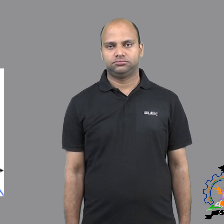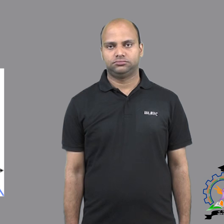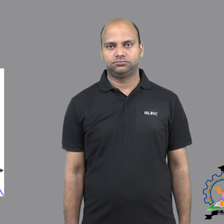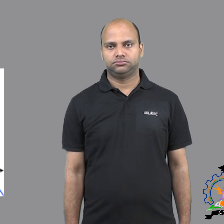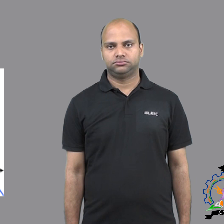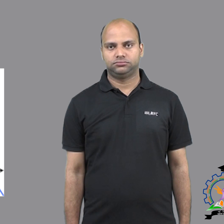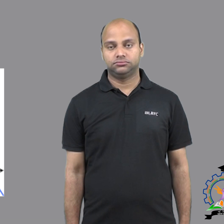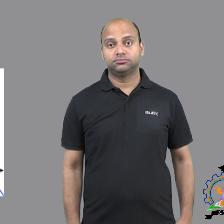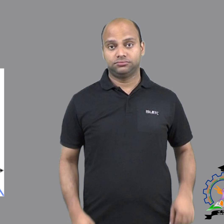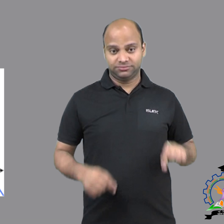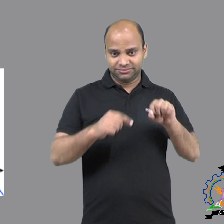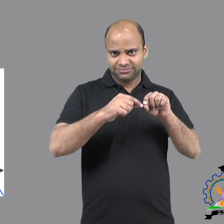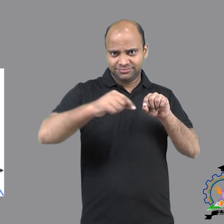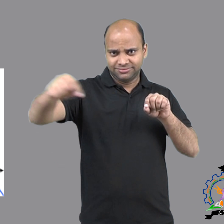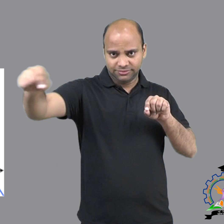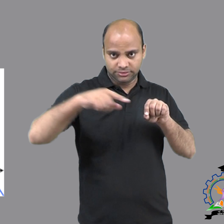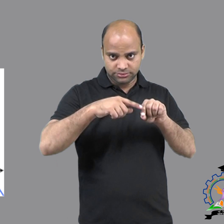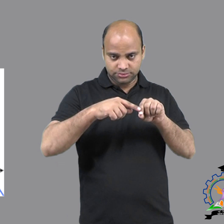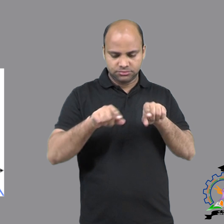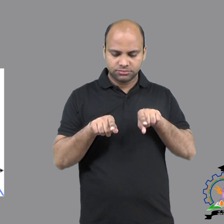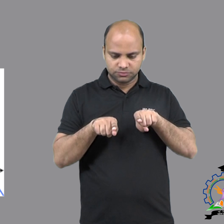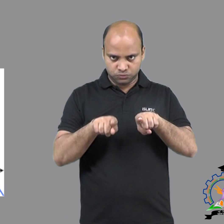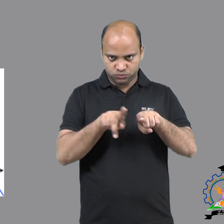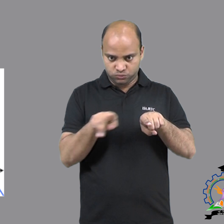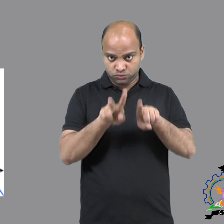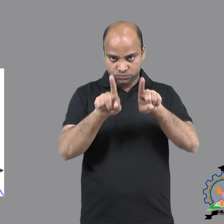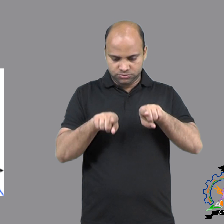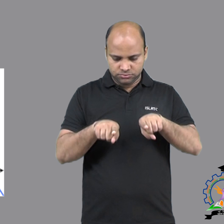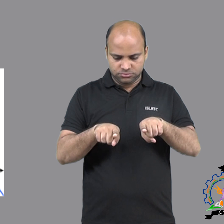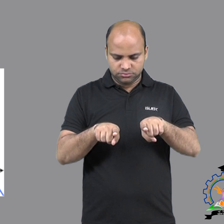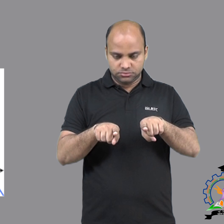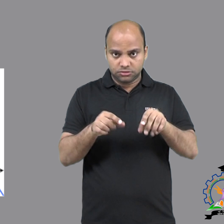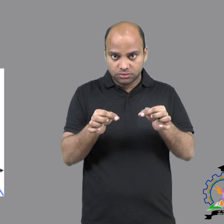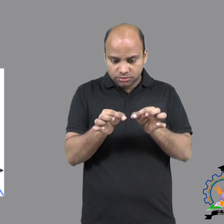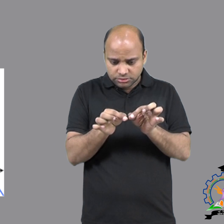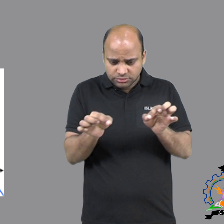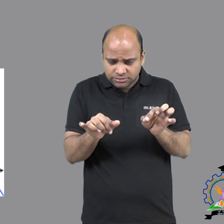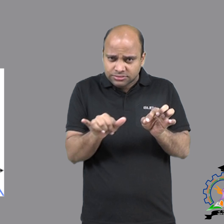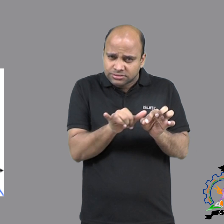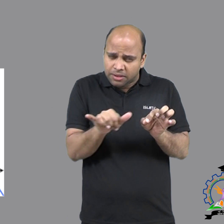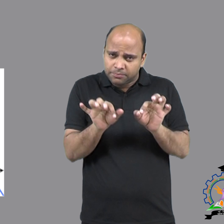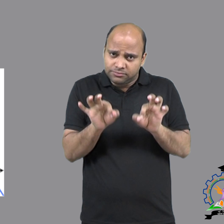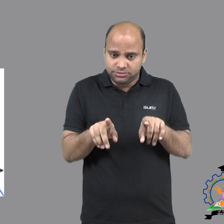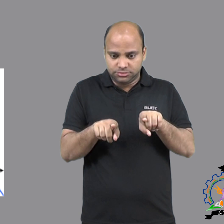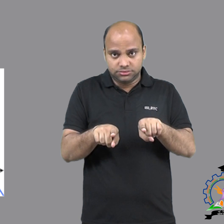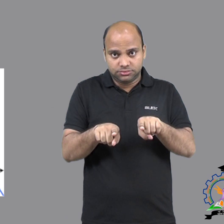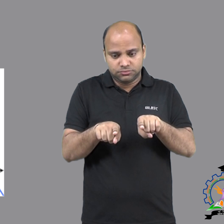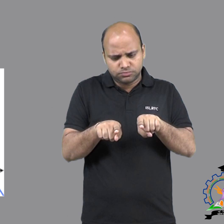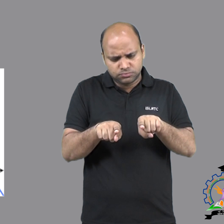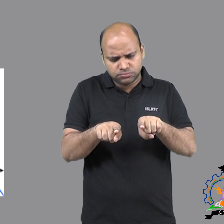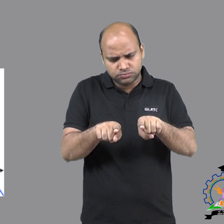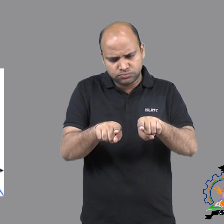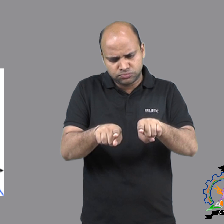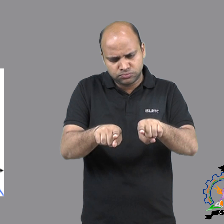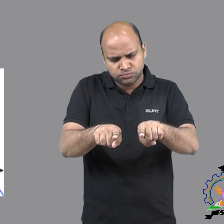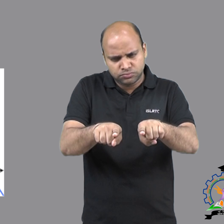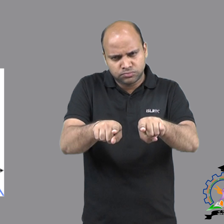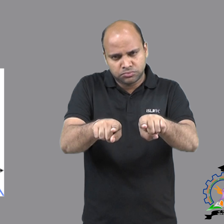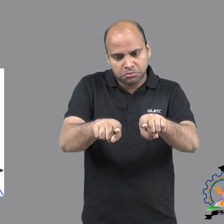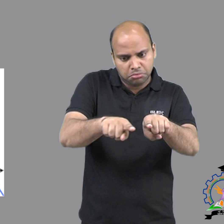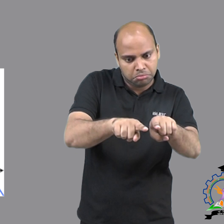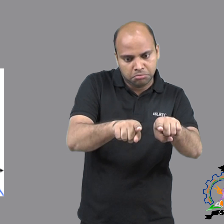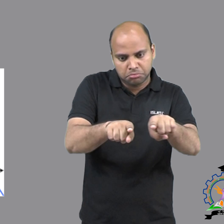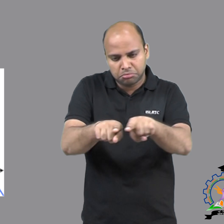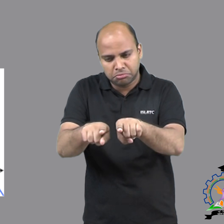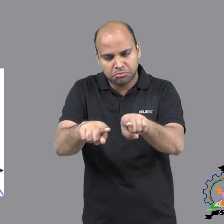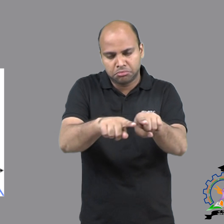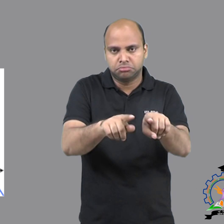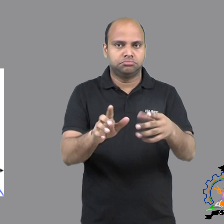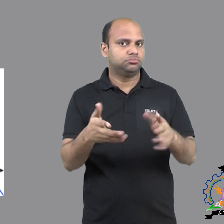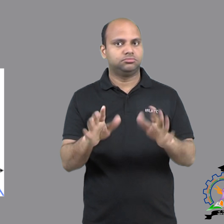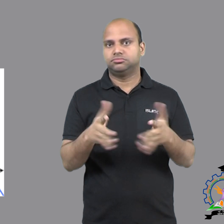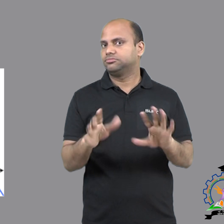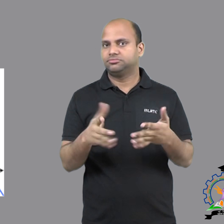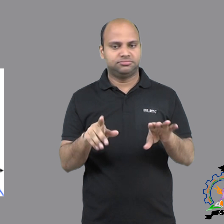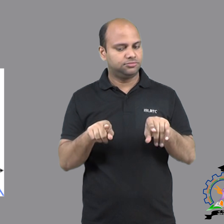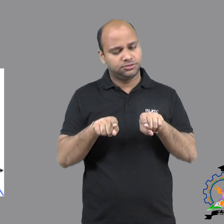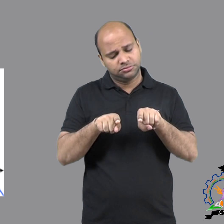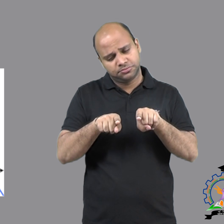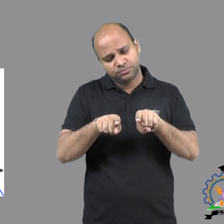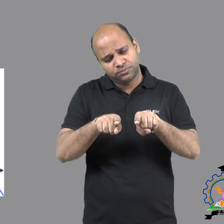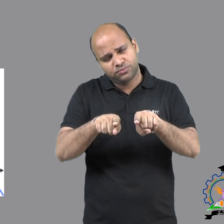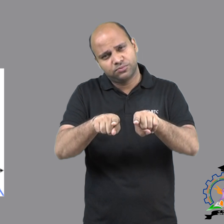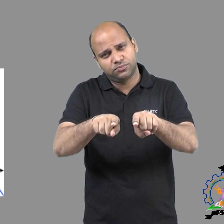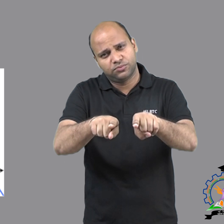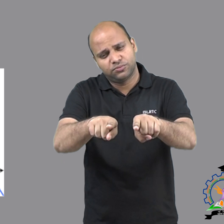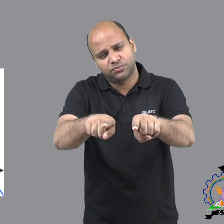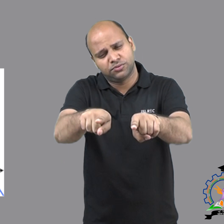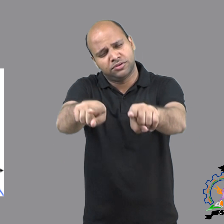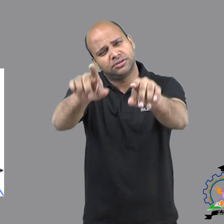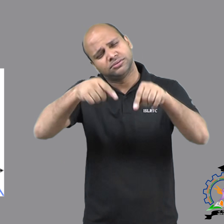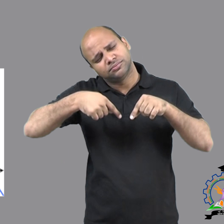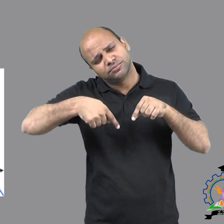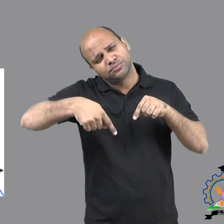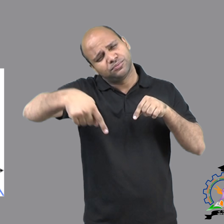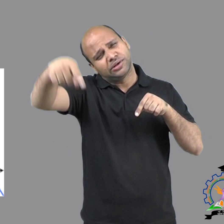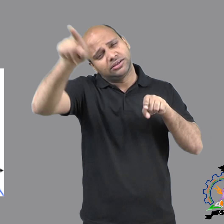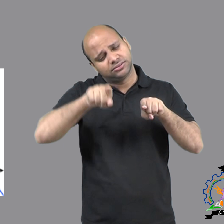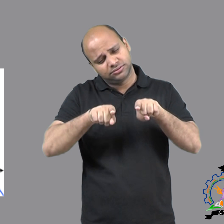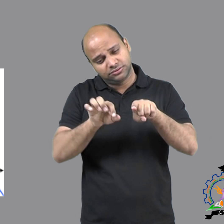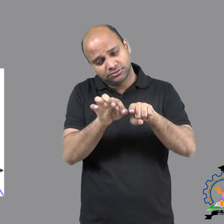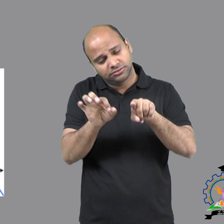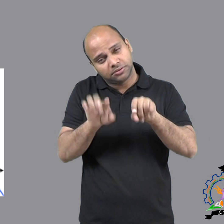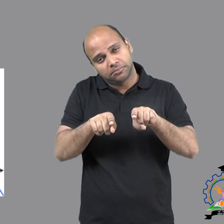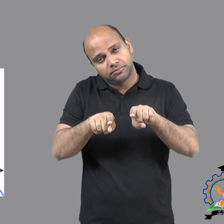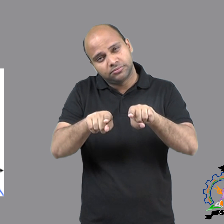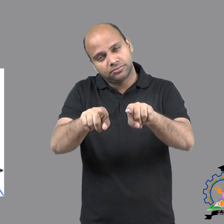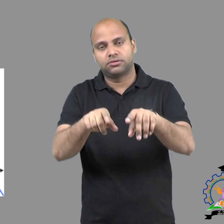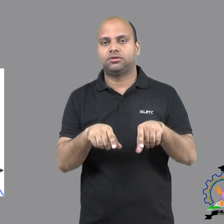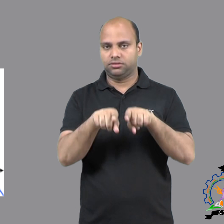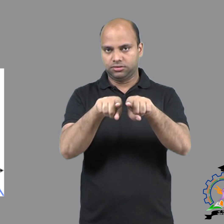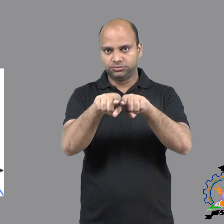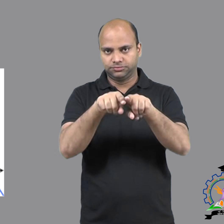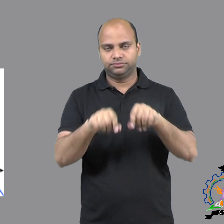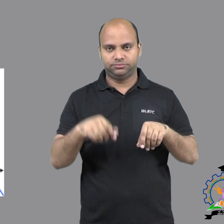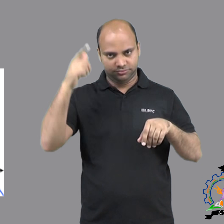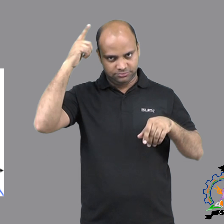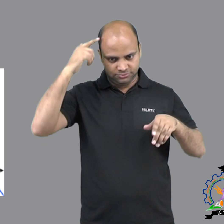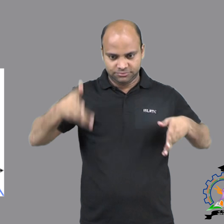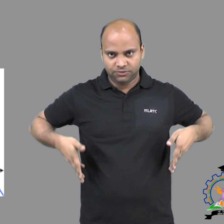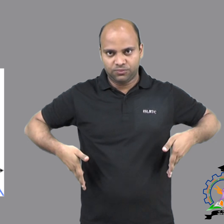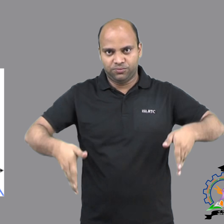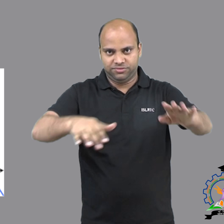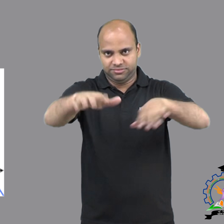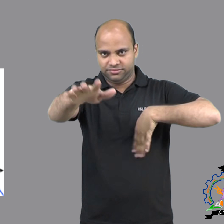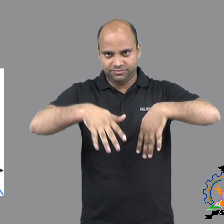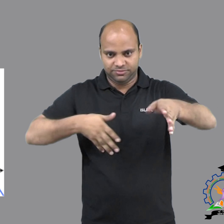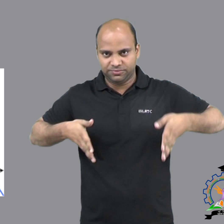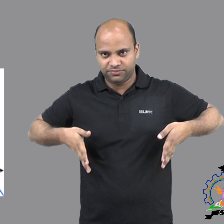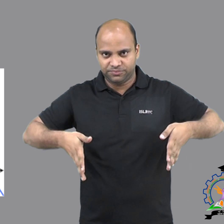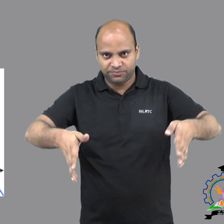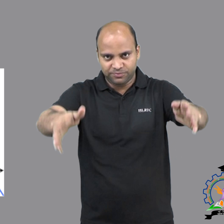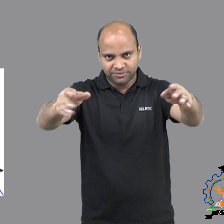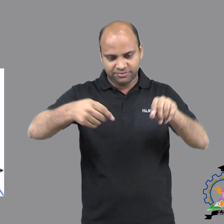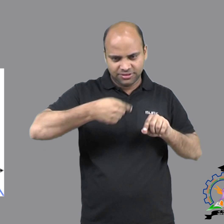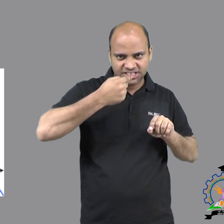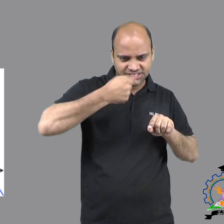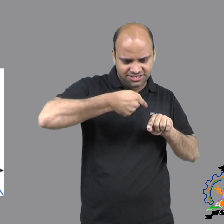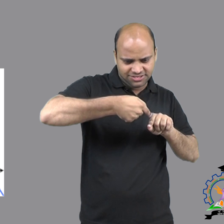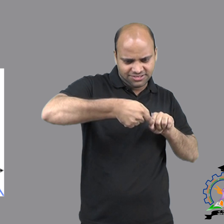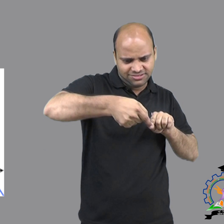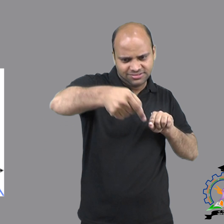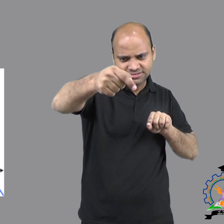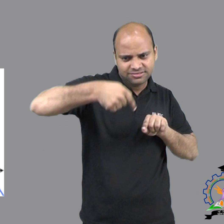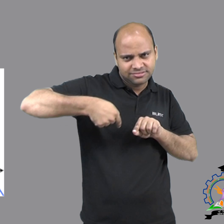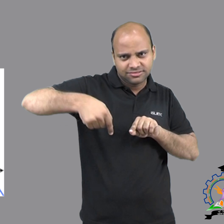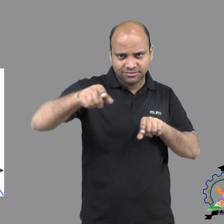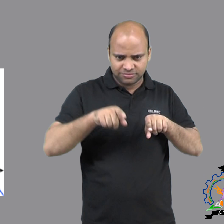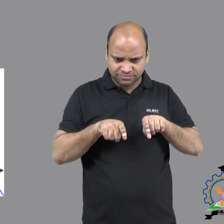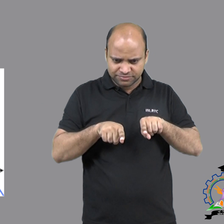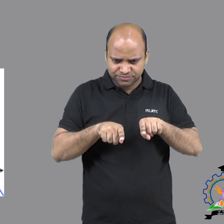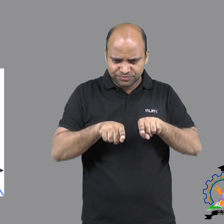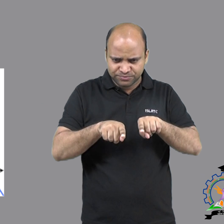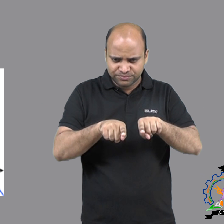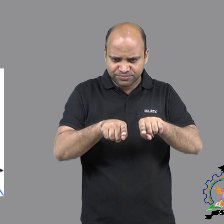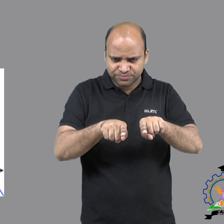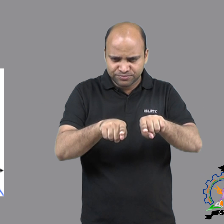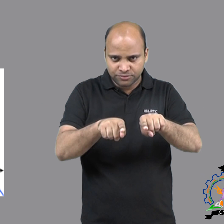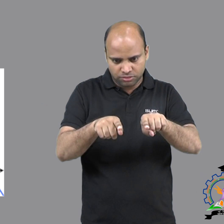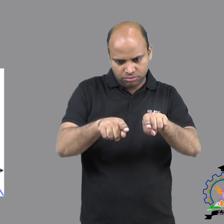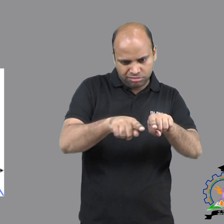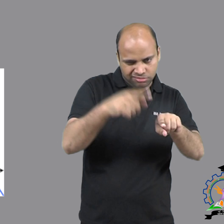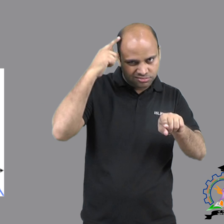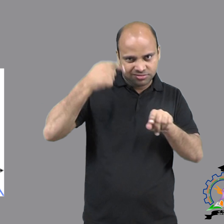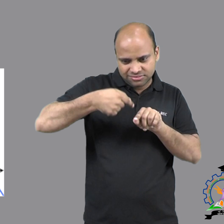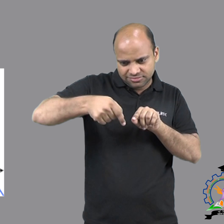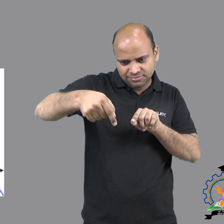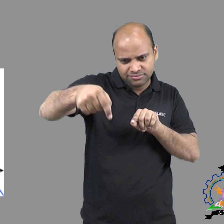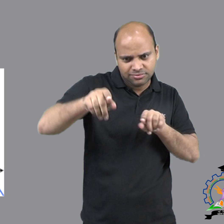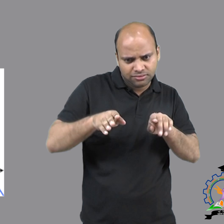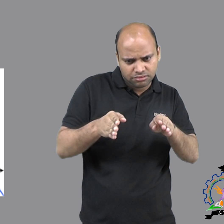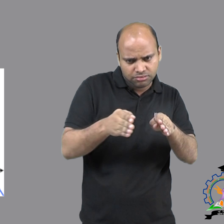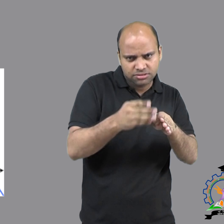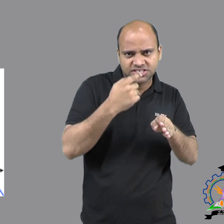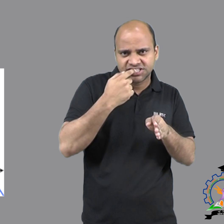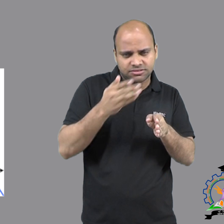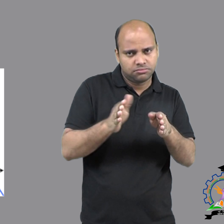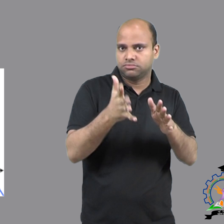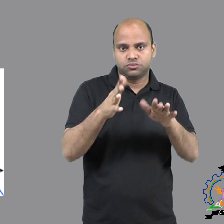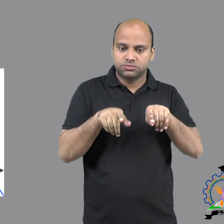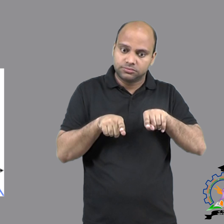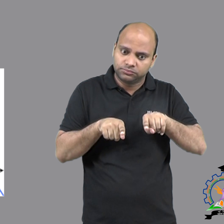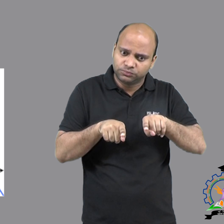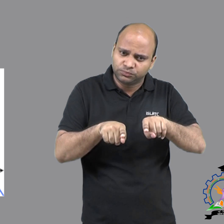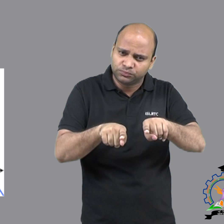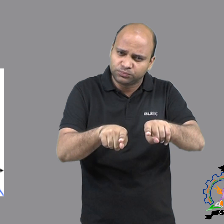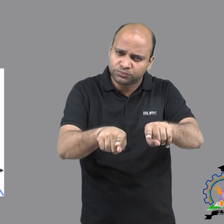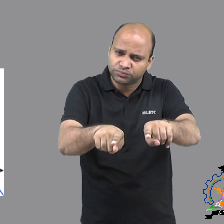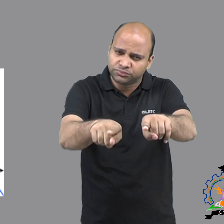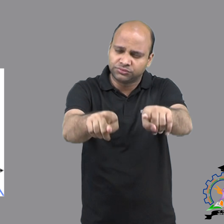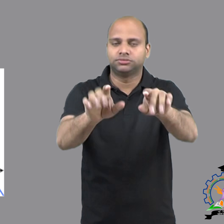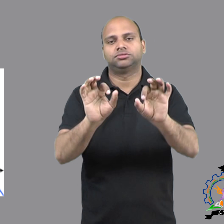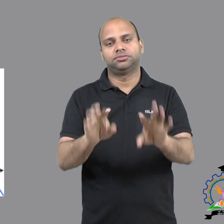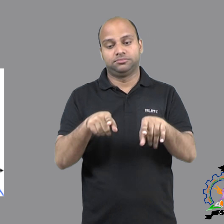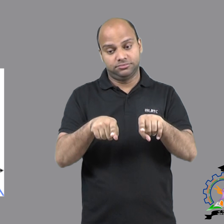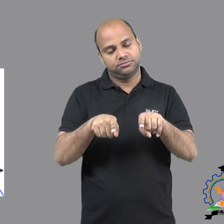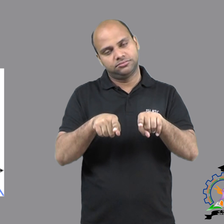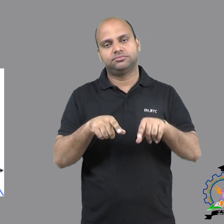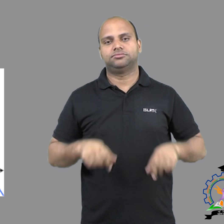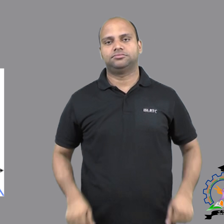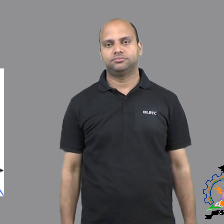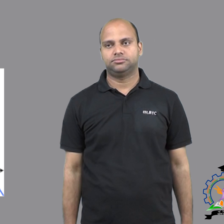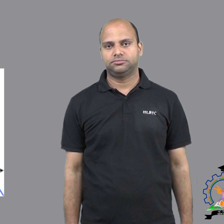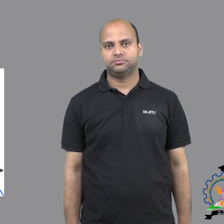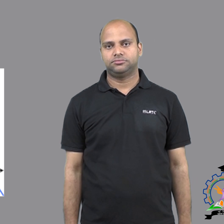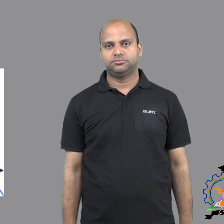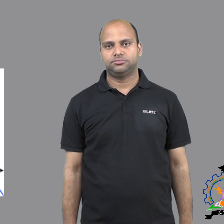Parallel Lines